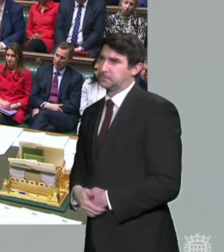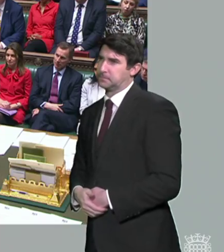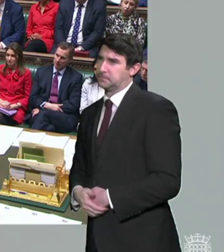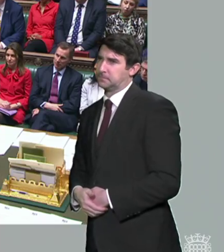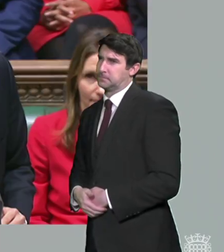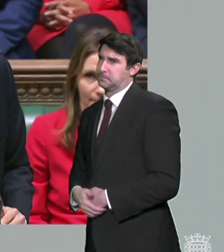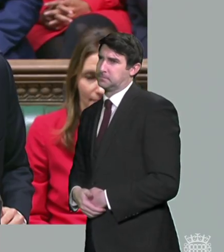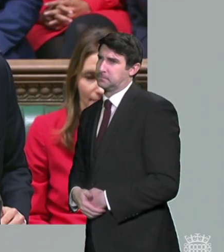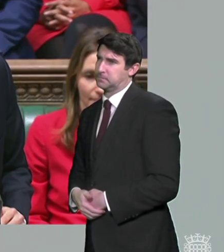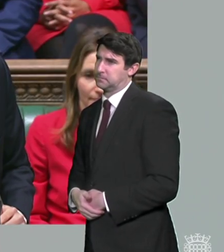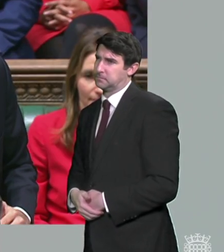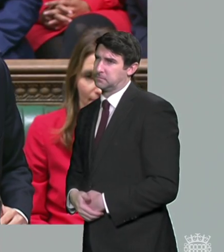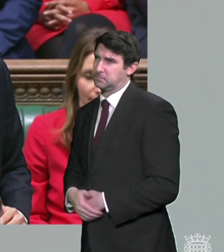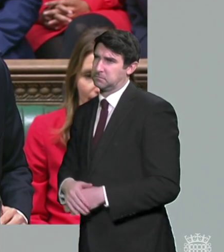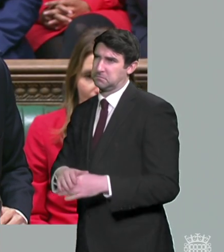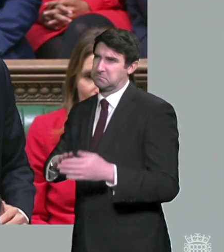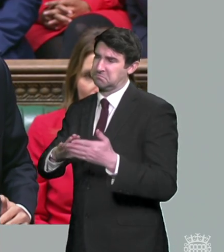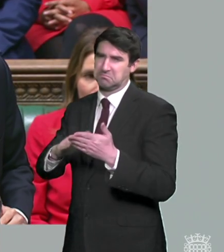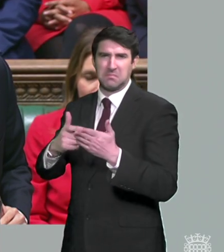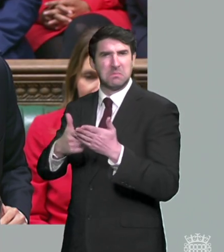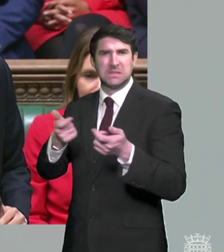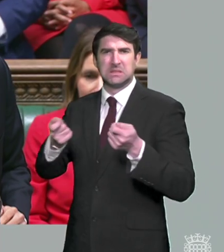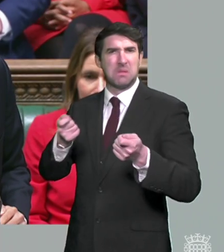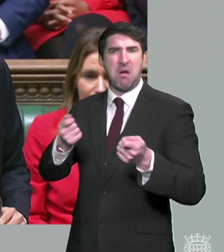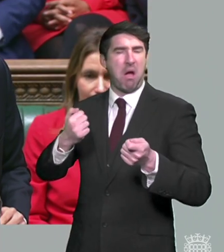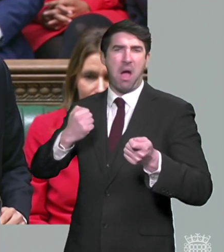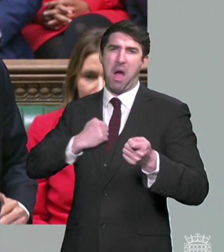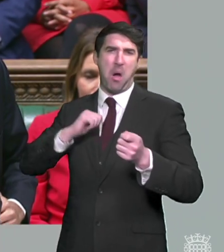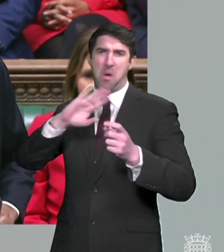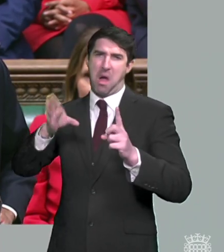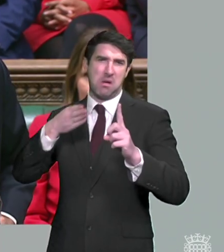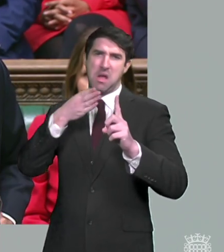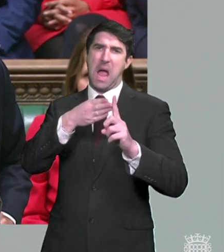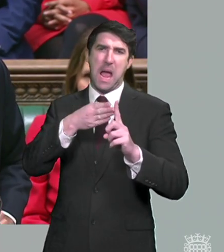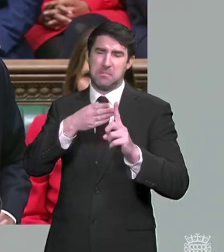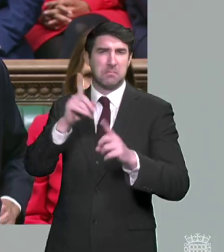Our objective remains to ensure a Ukrainian victory in this conflict.